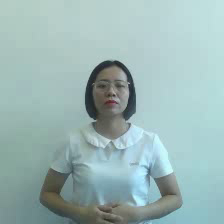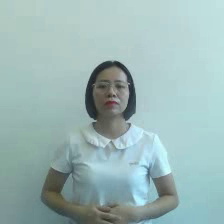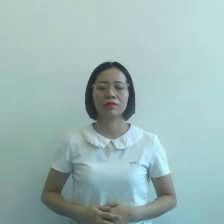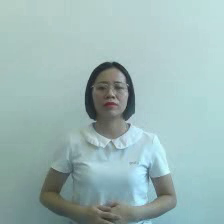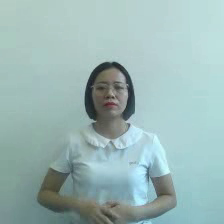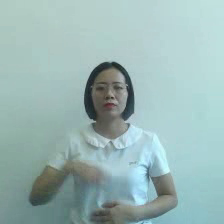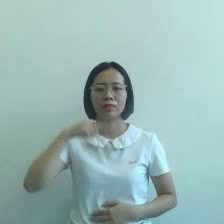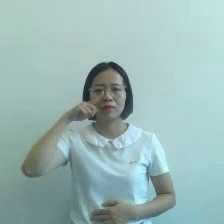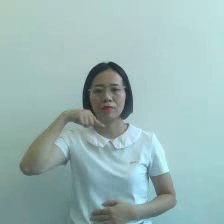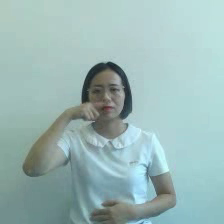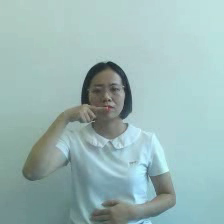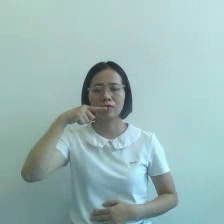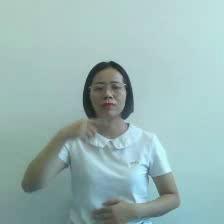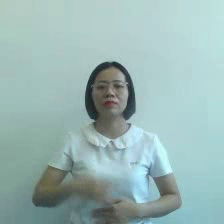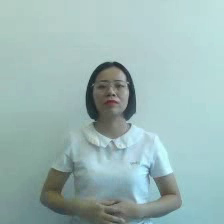Nói